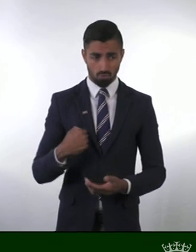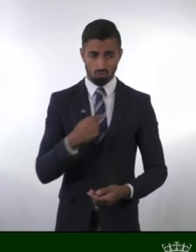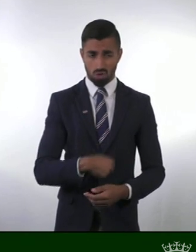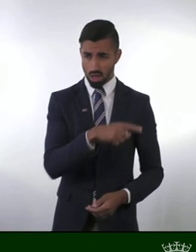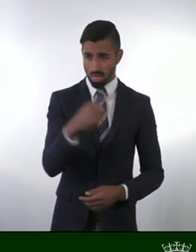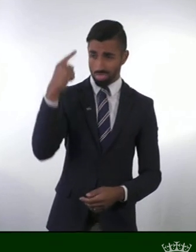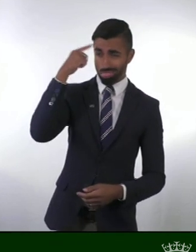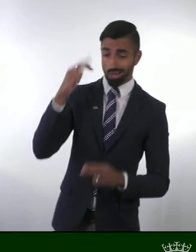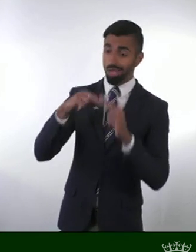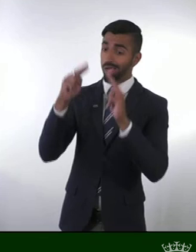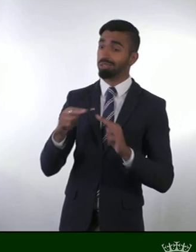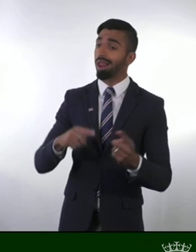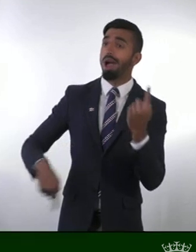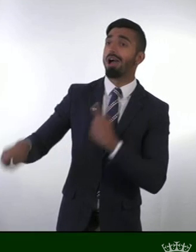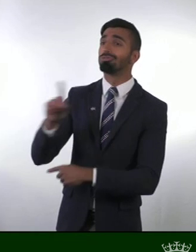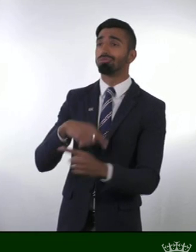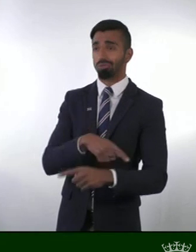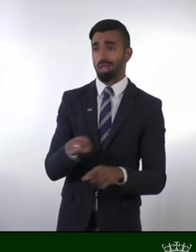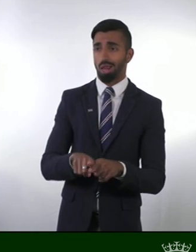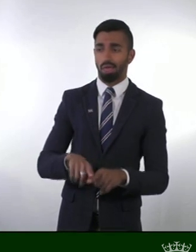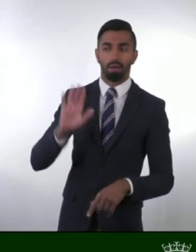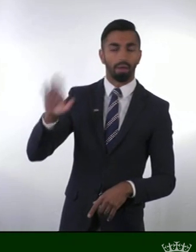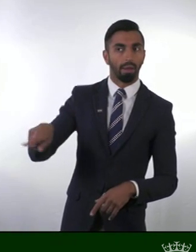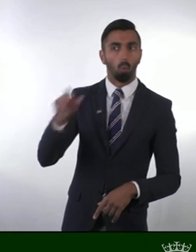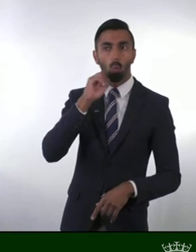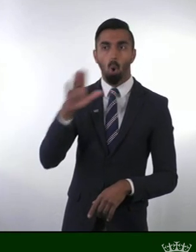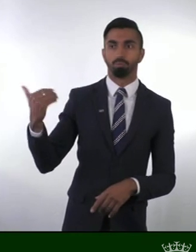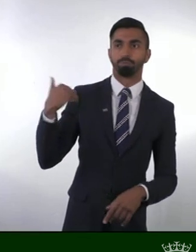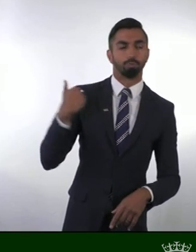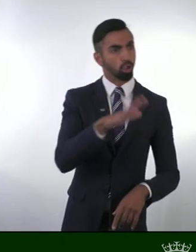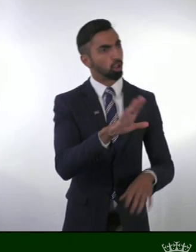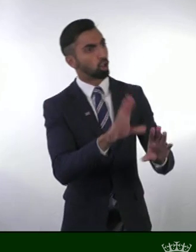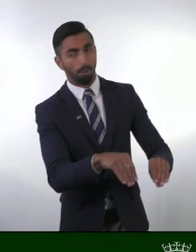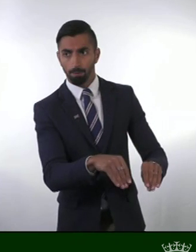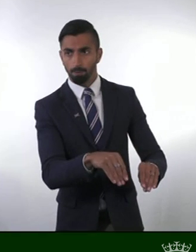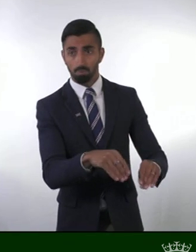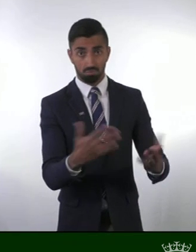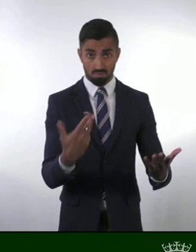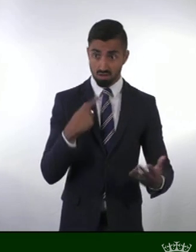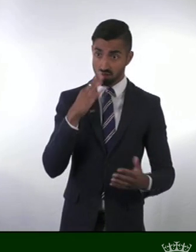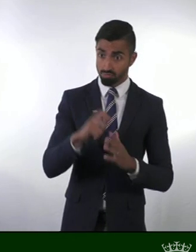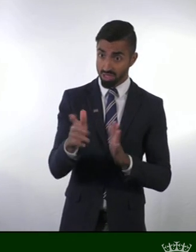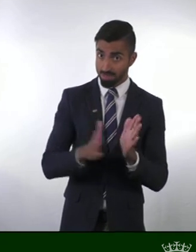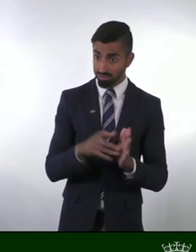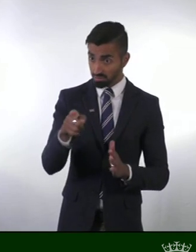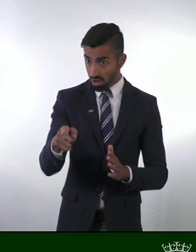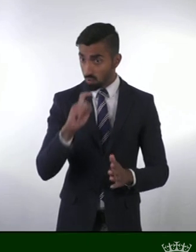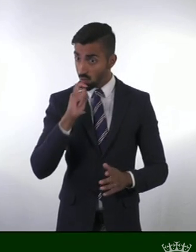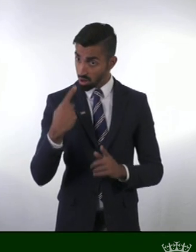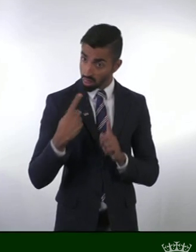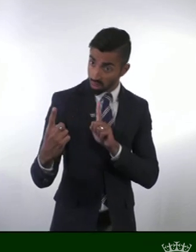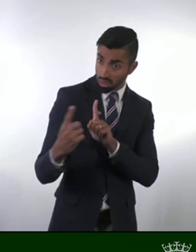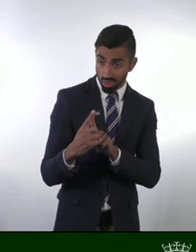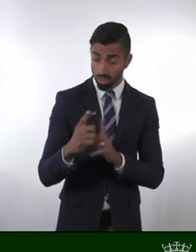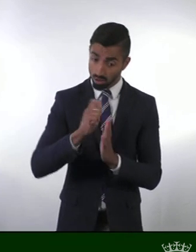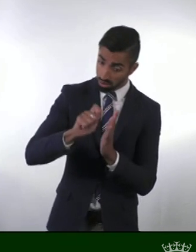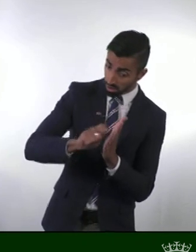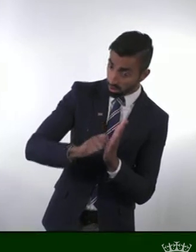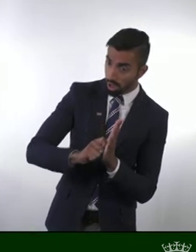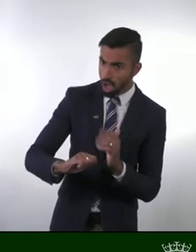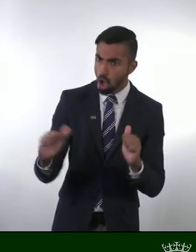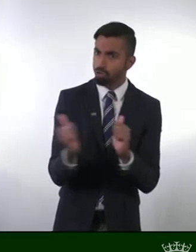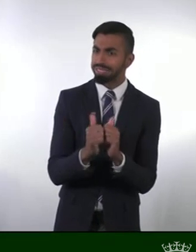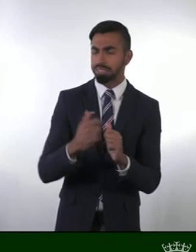Would my right honourable Friend consider publishing a consultation paper on the development of a long-term strategy for our national and pan-national engagement with China?